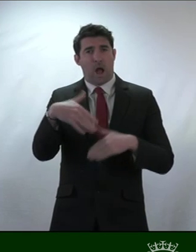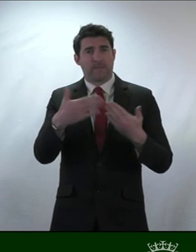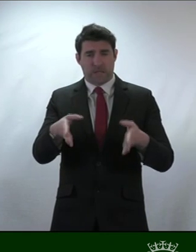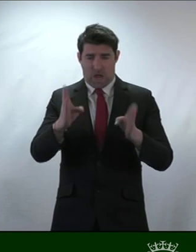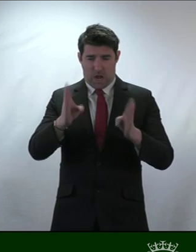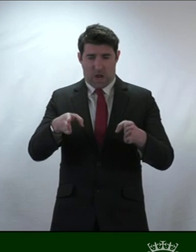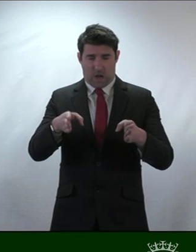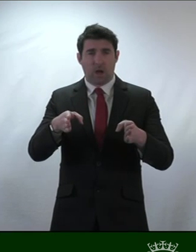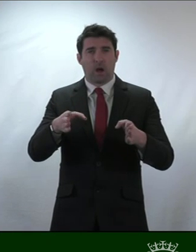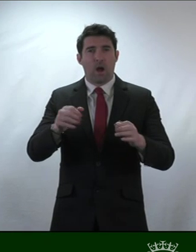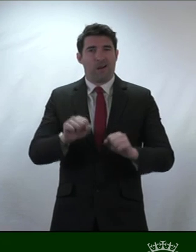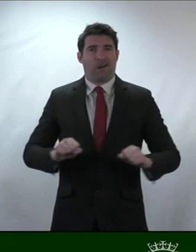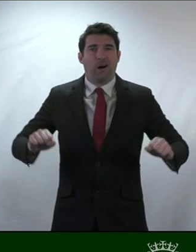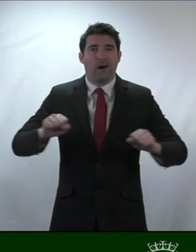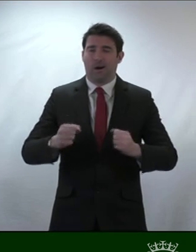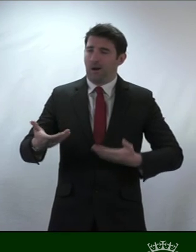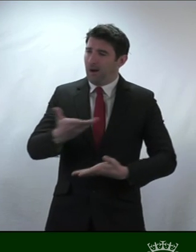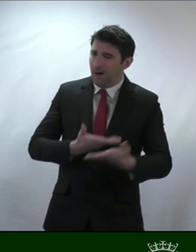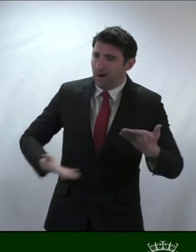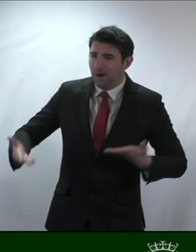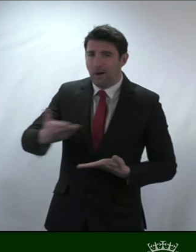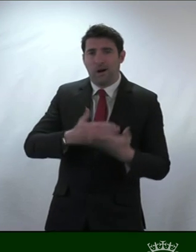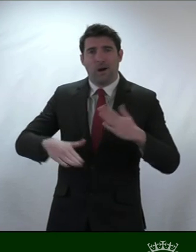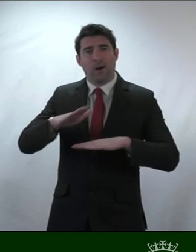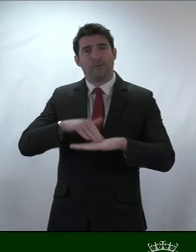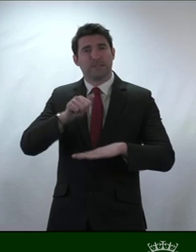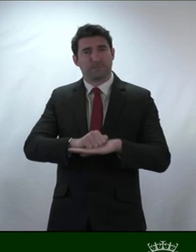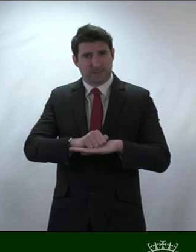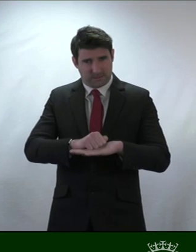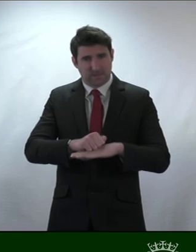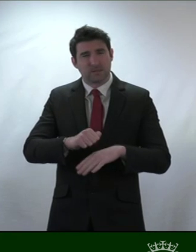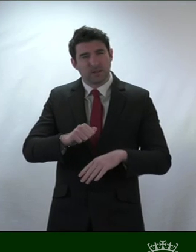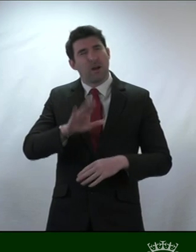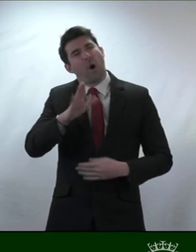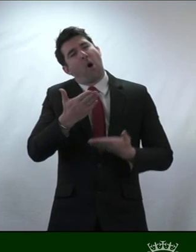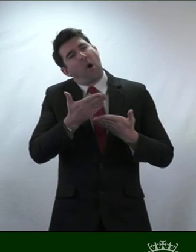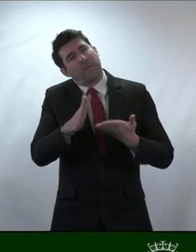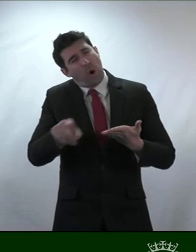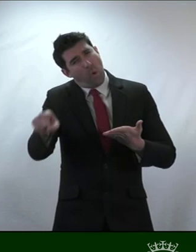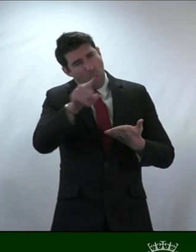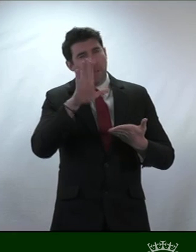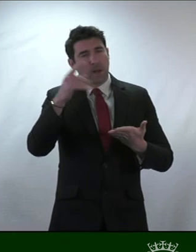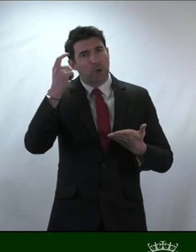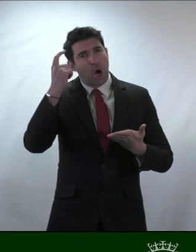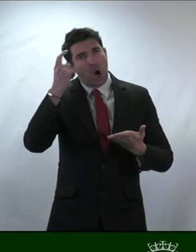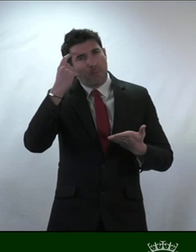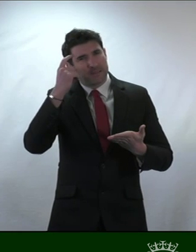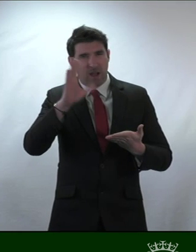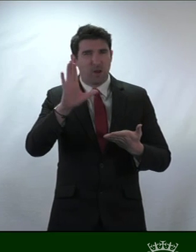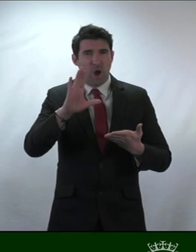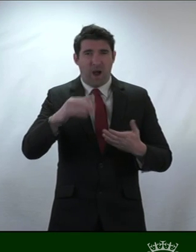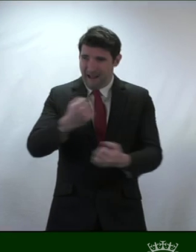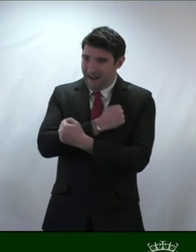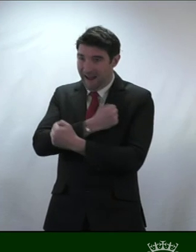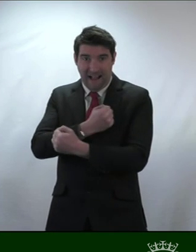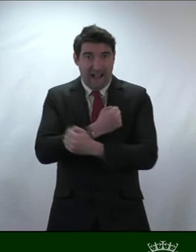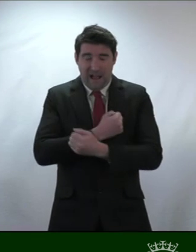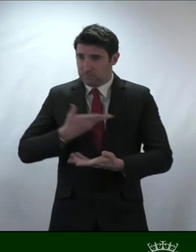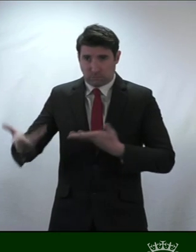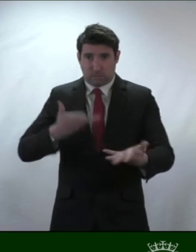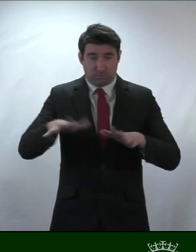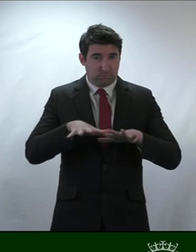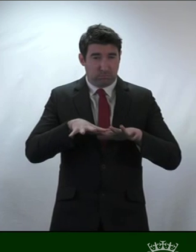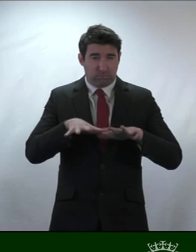People must use common sense, of course: do not start hugging granny; do not go wild over Christmas; and, as my right hon.